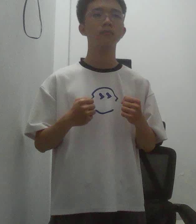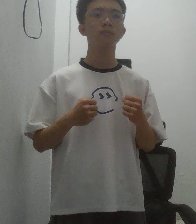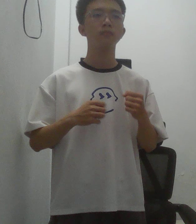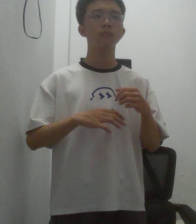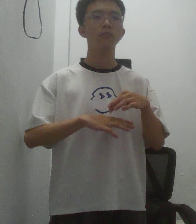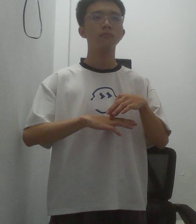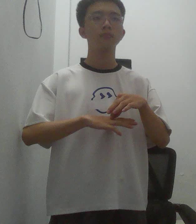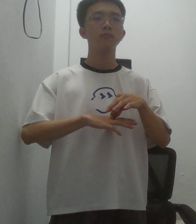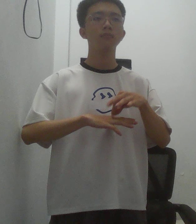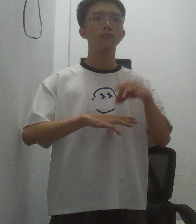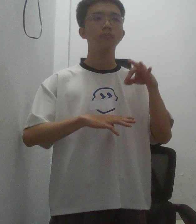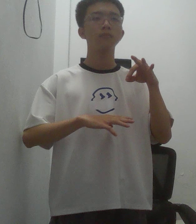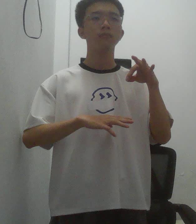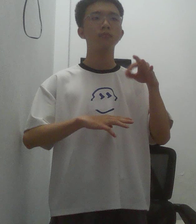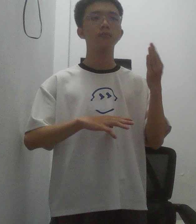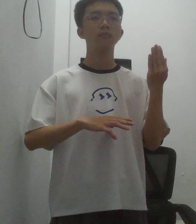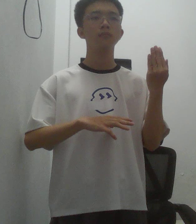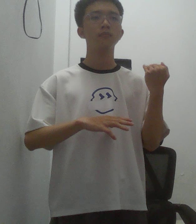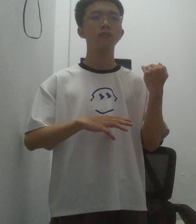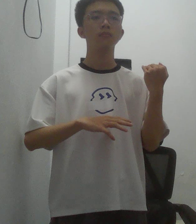tuan truoc